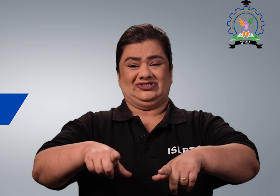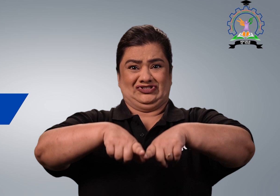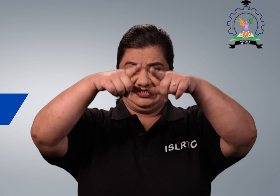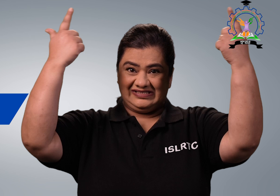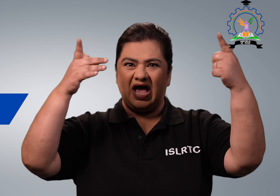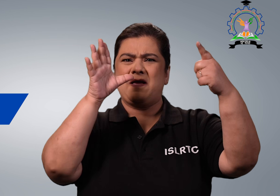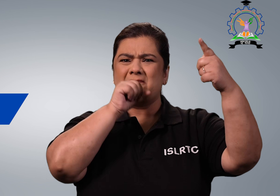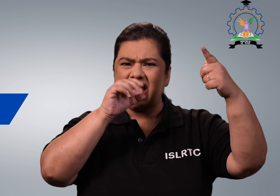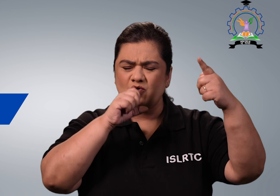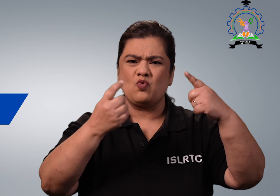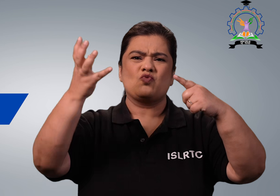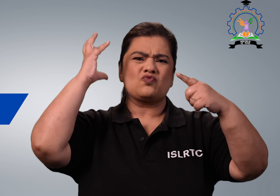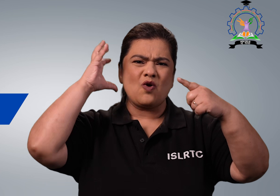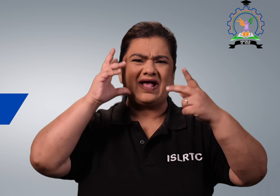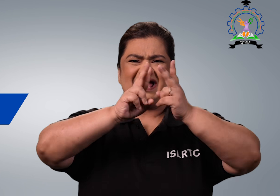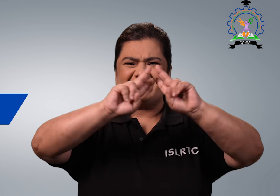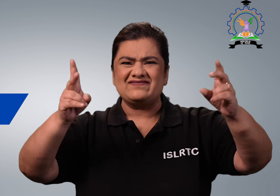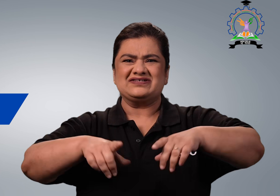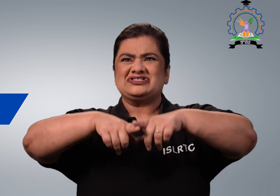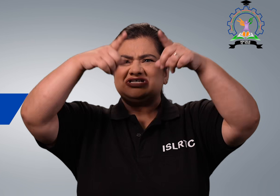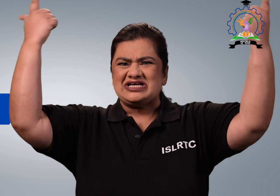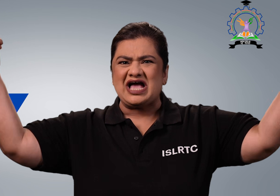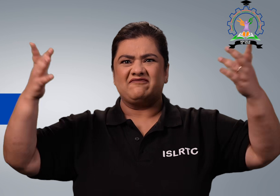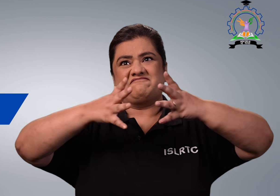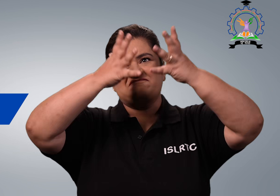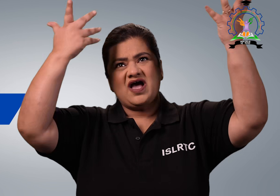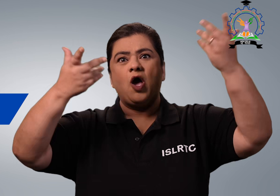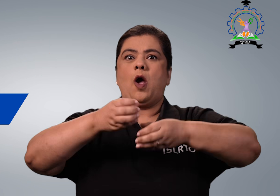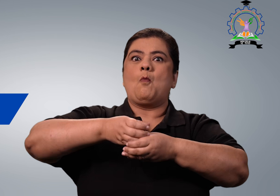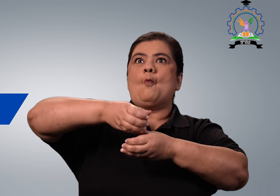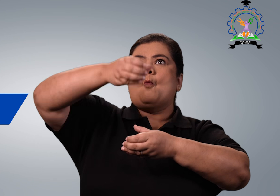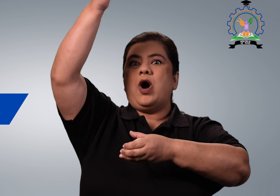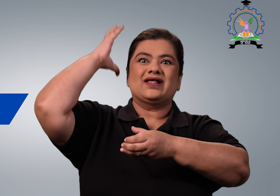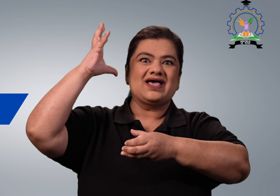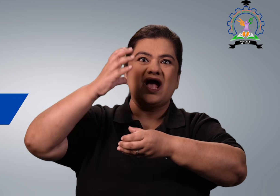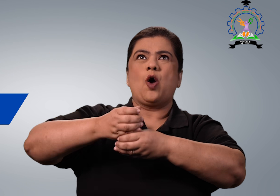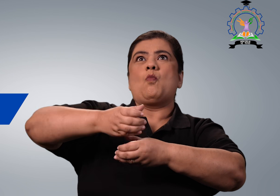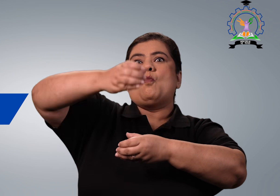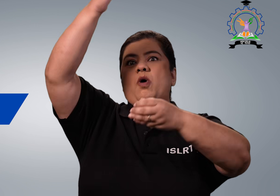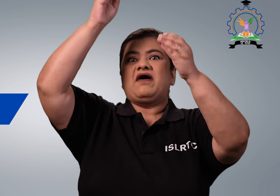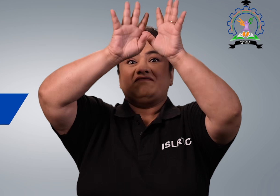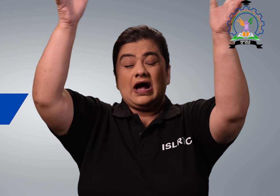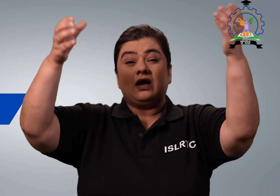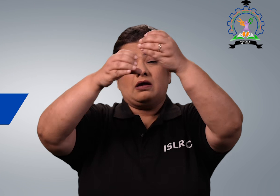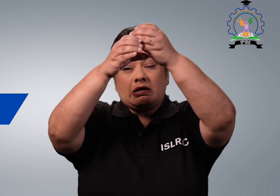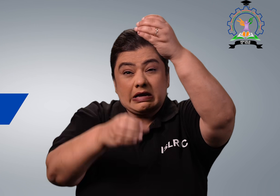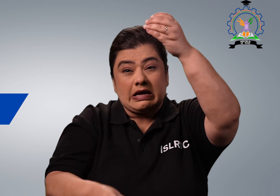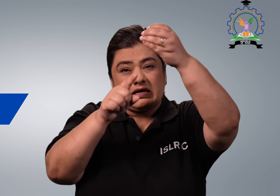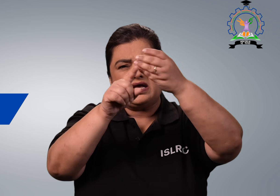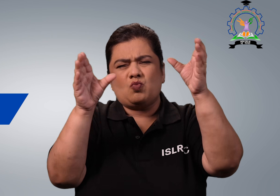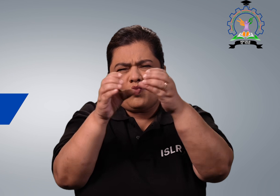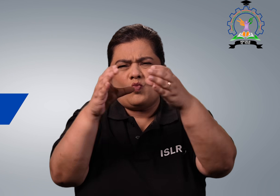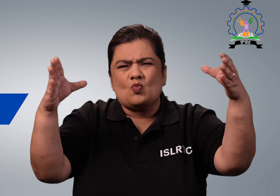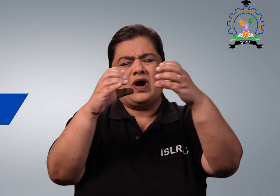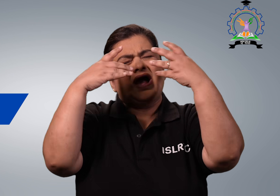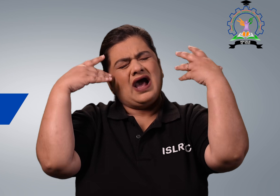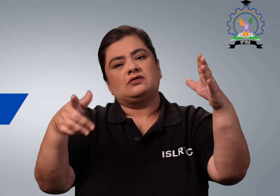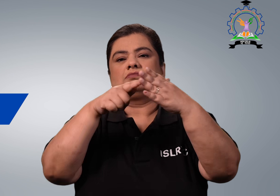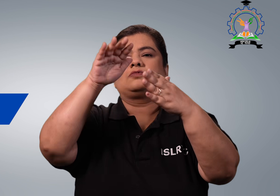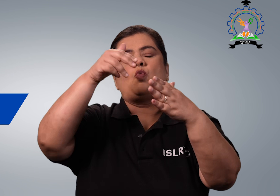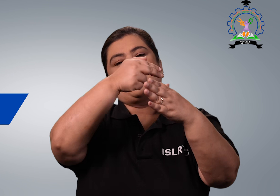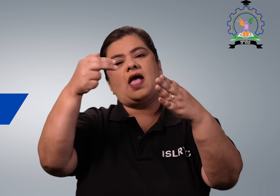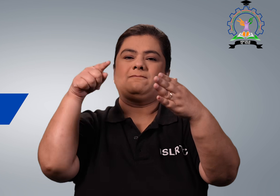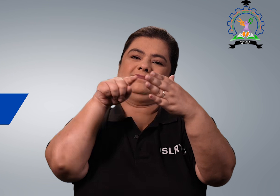A tree trunk is the thick, central part of a coconut, mango or any other tree that supports the branches.